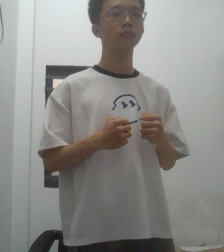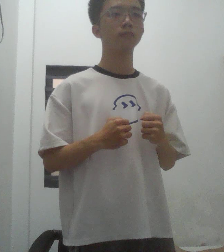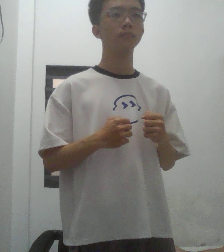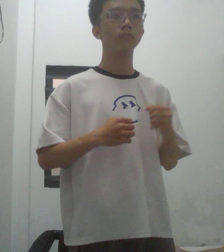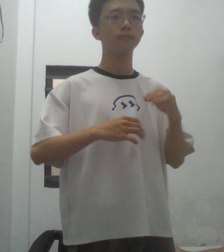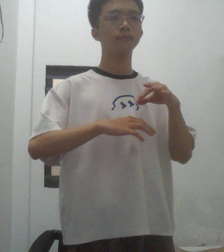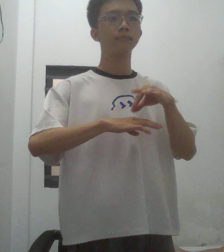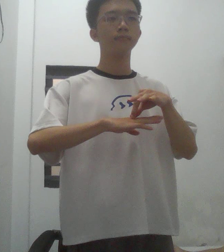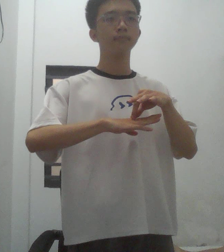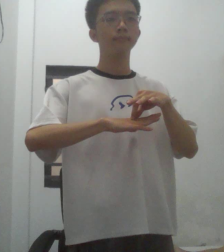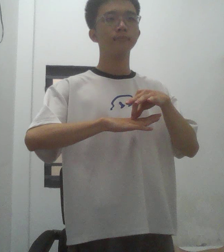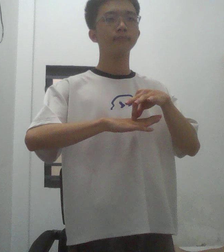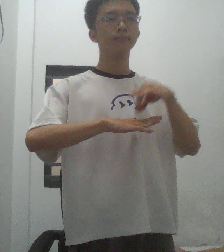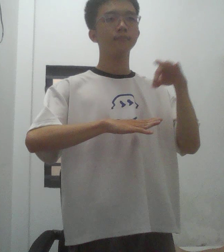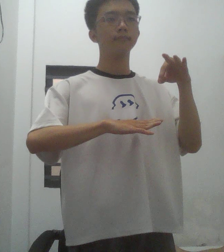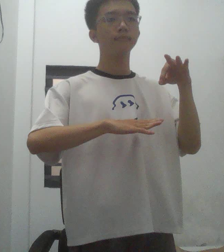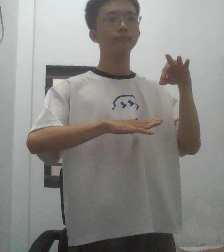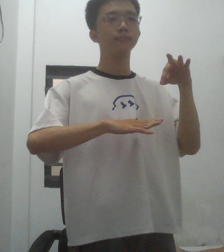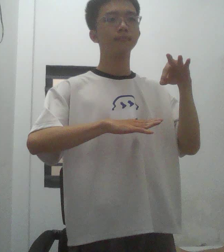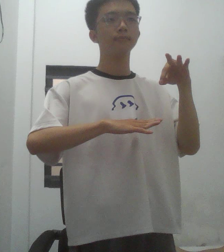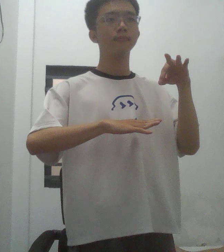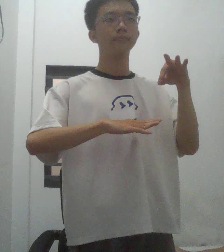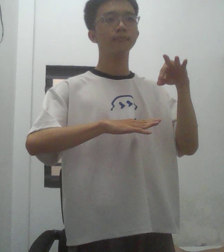tuan